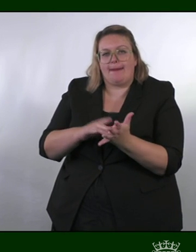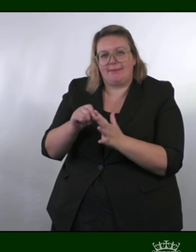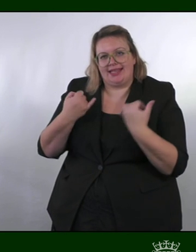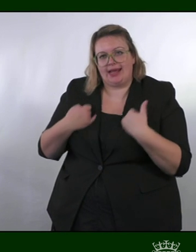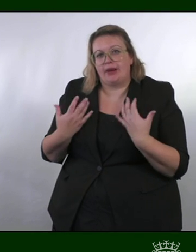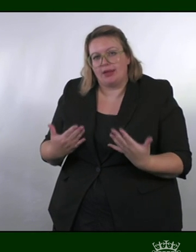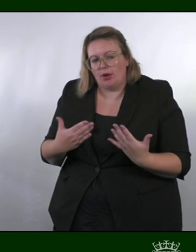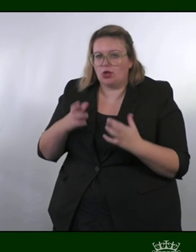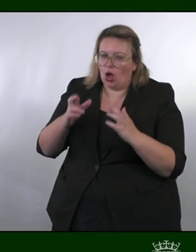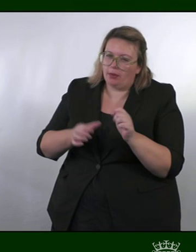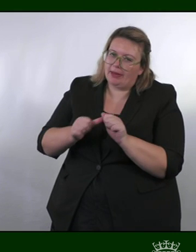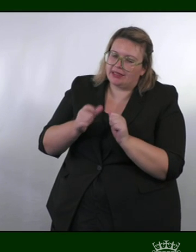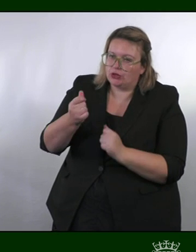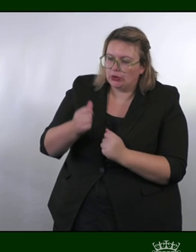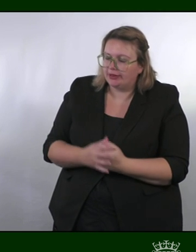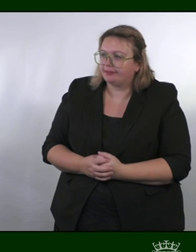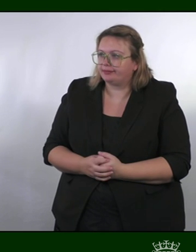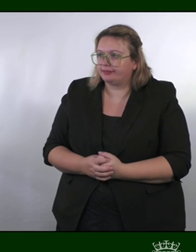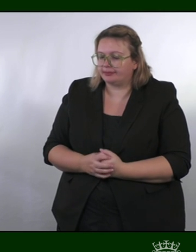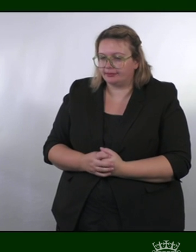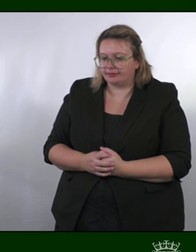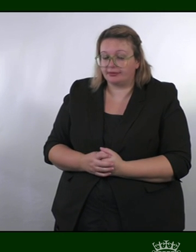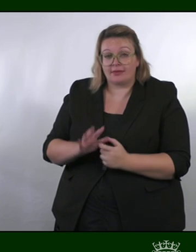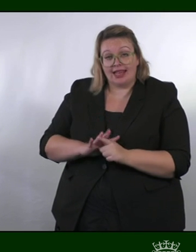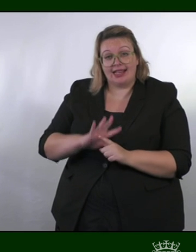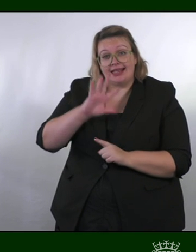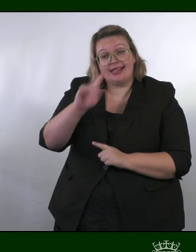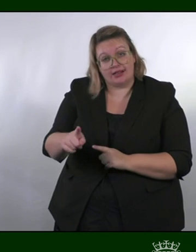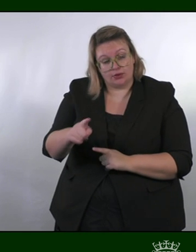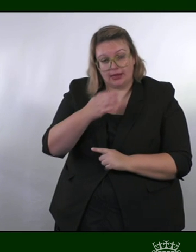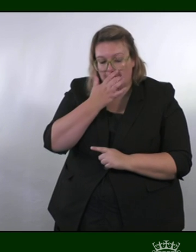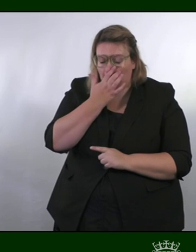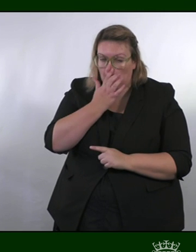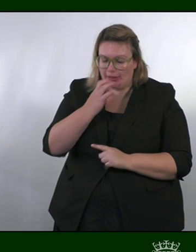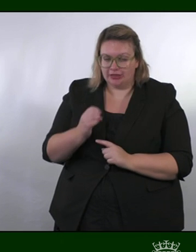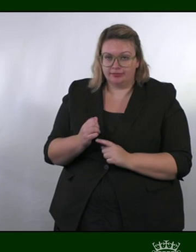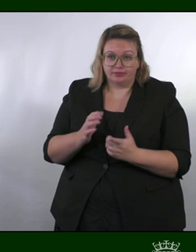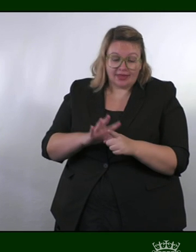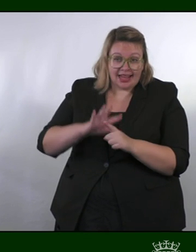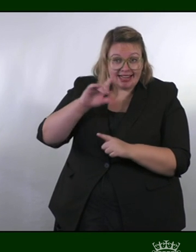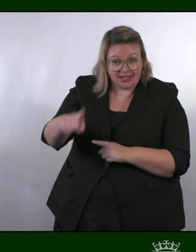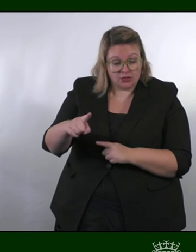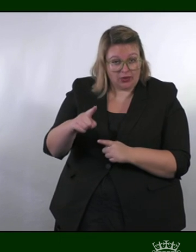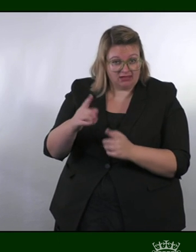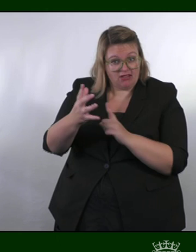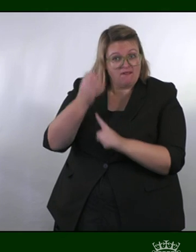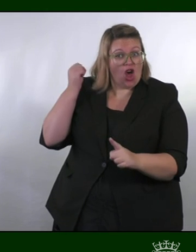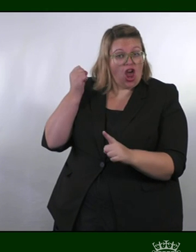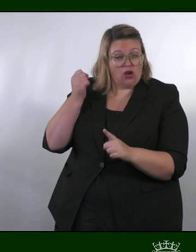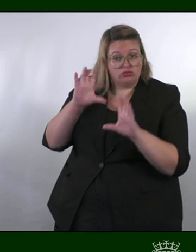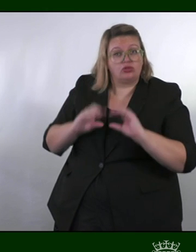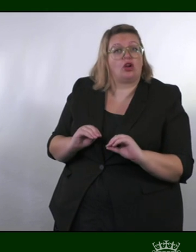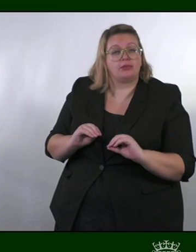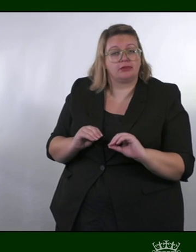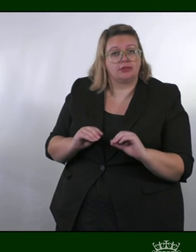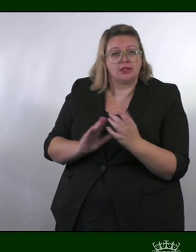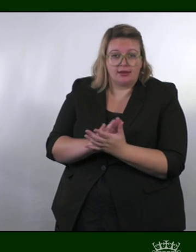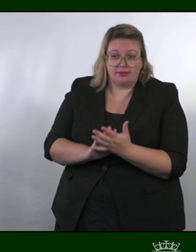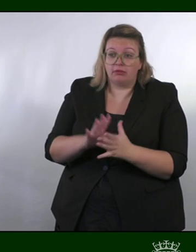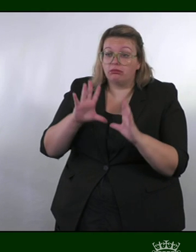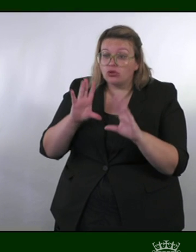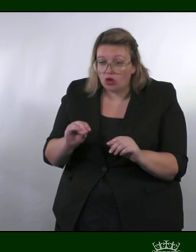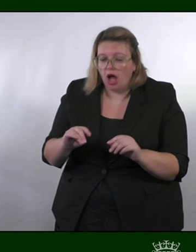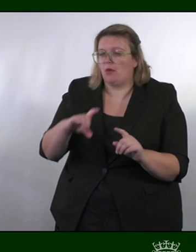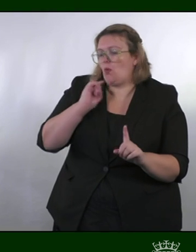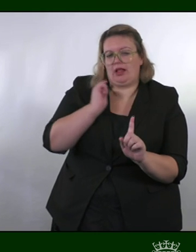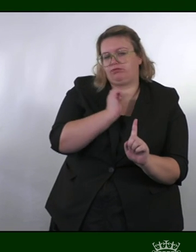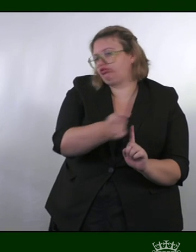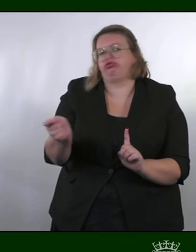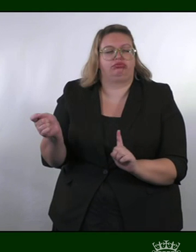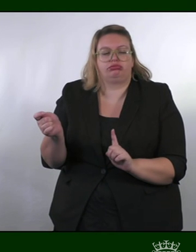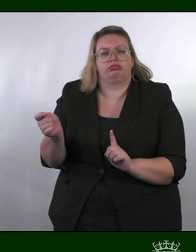Next week, just as the pandemic is worsening, the Tory Government will scrap the furlough scheme in a move that will cause a wave of mass redundancies across the United Kingdom.